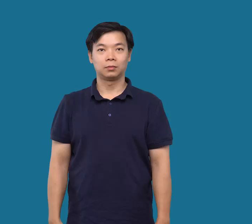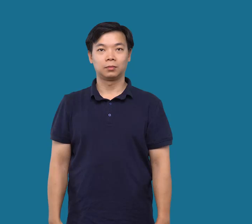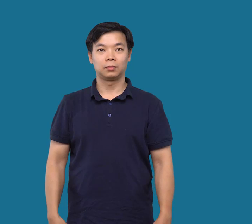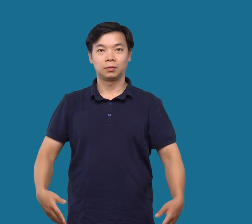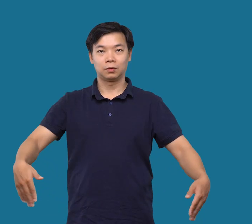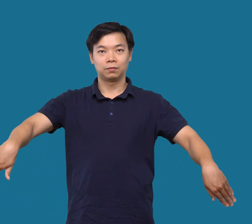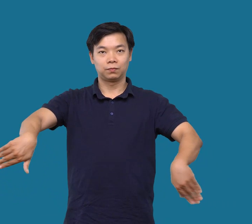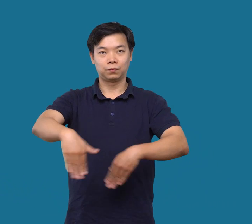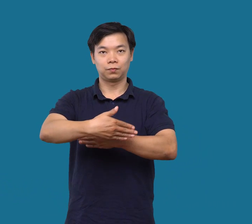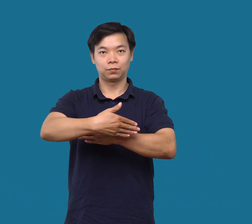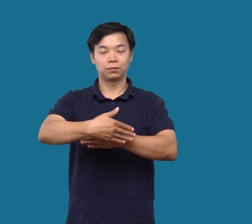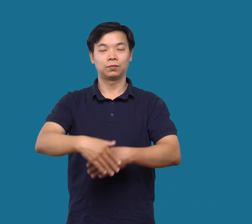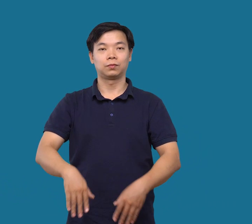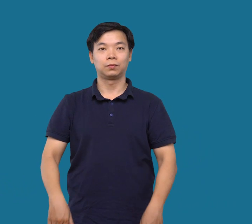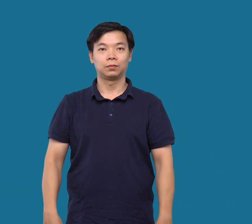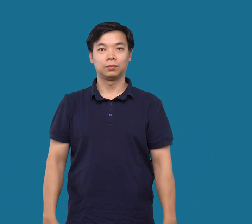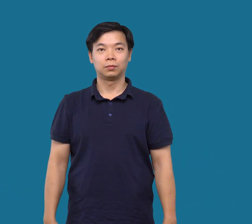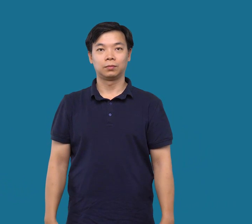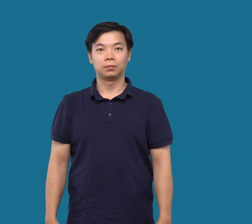phố